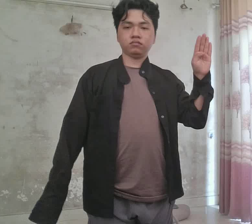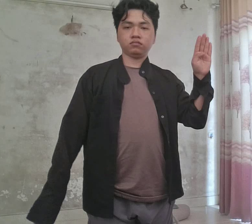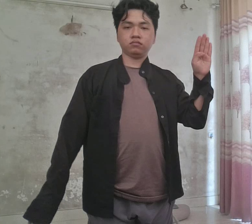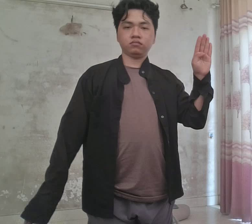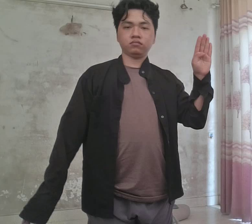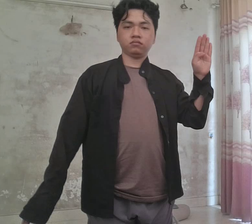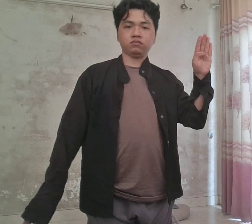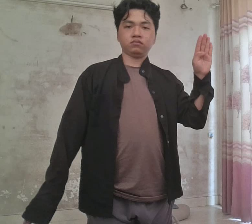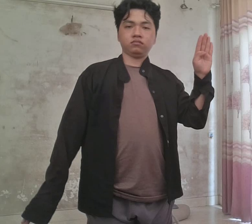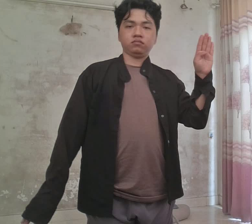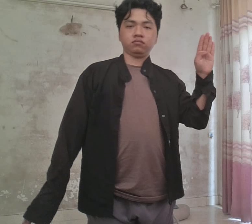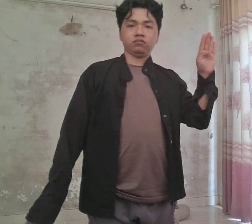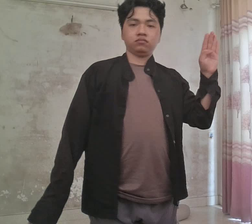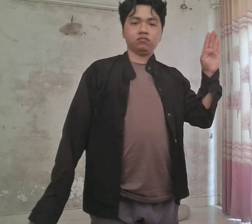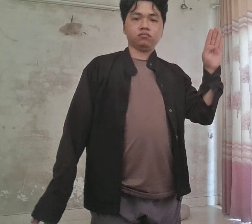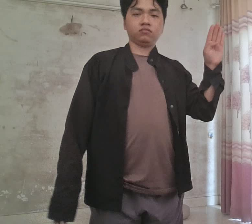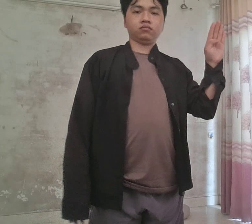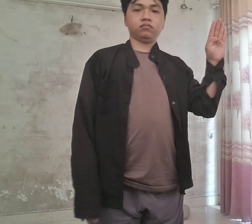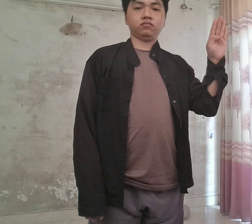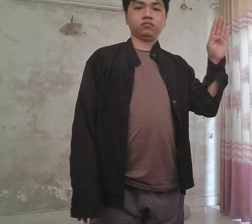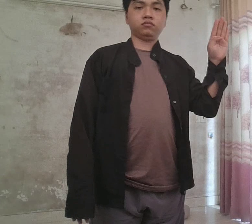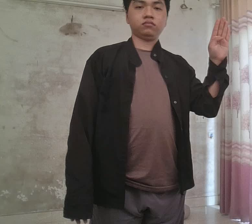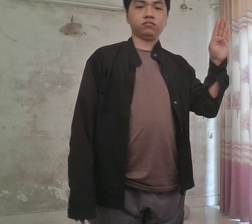b